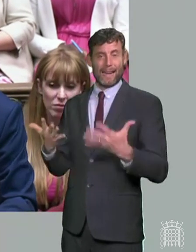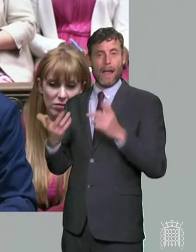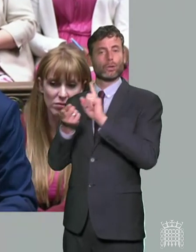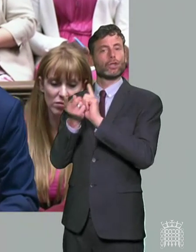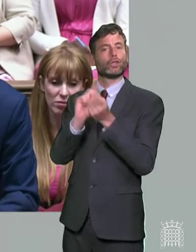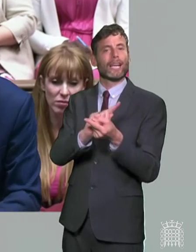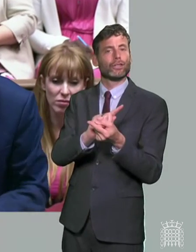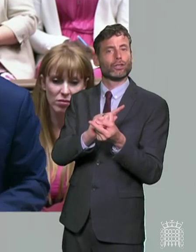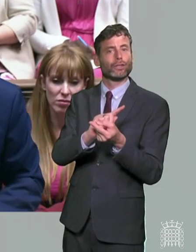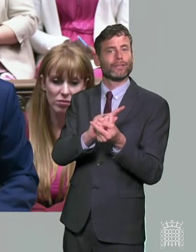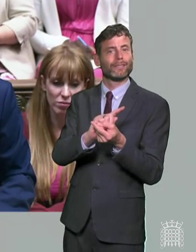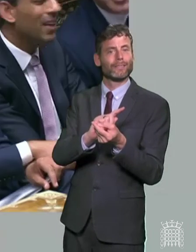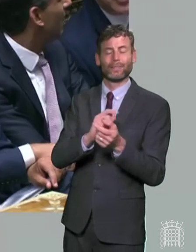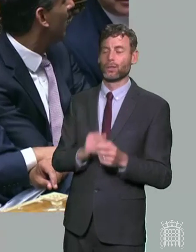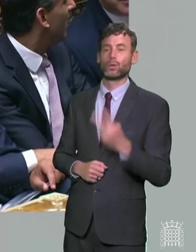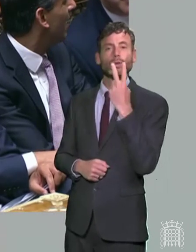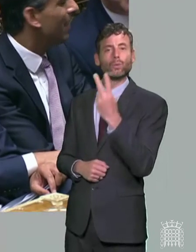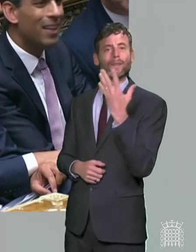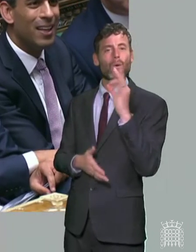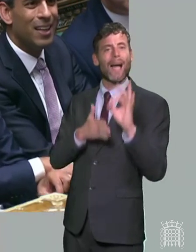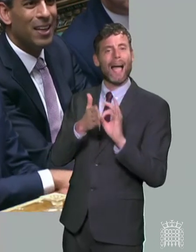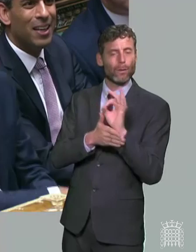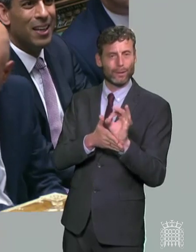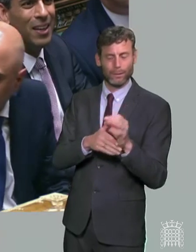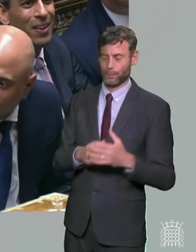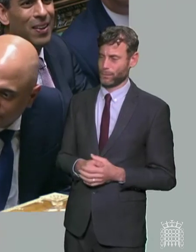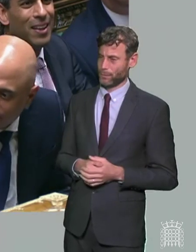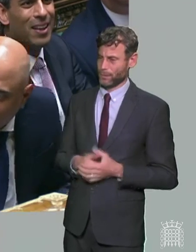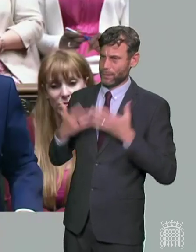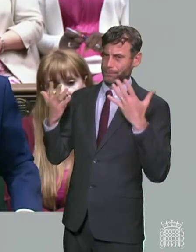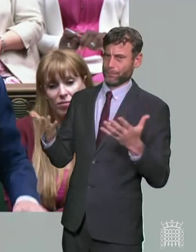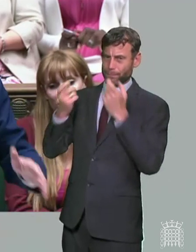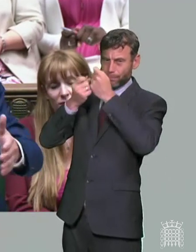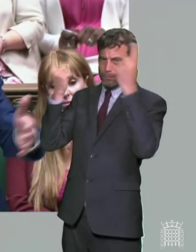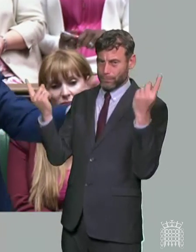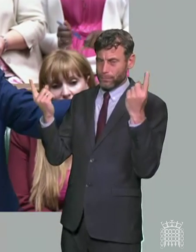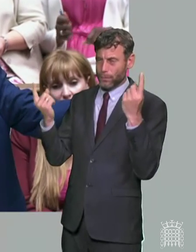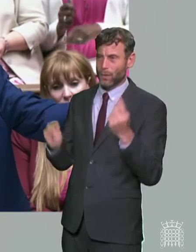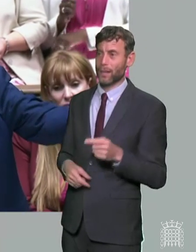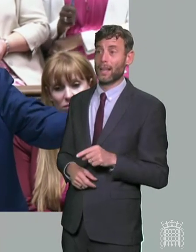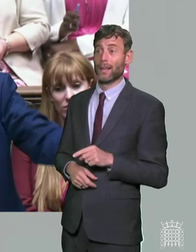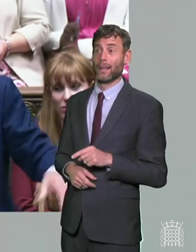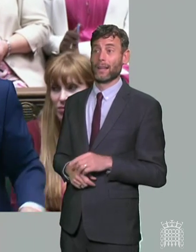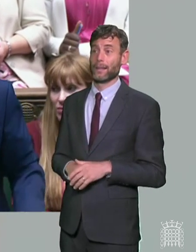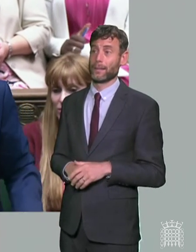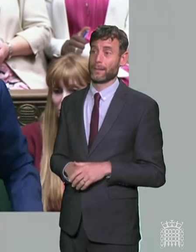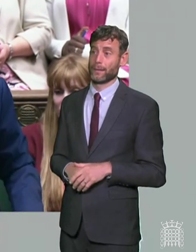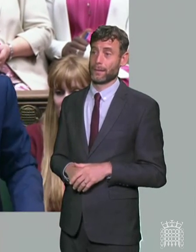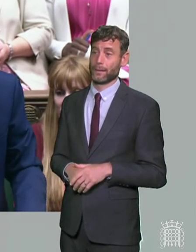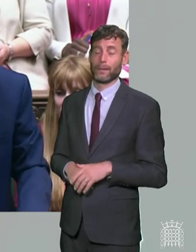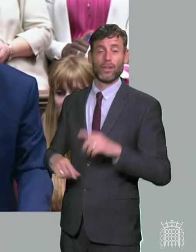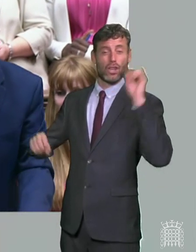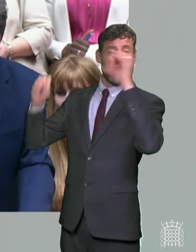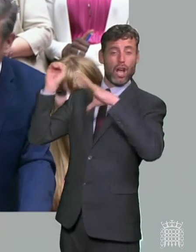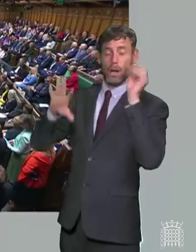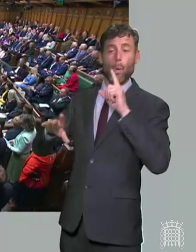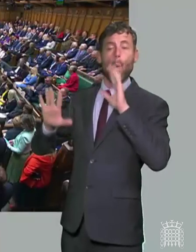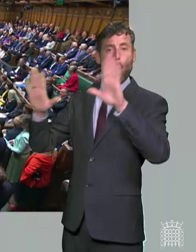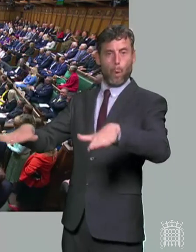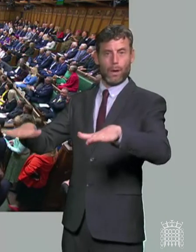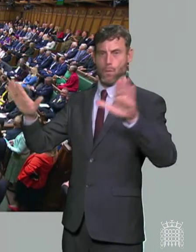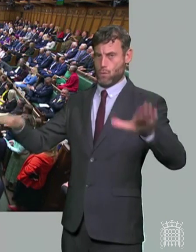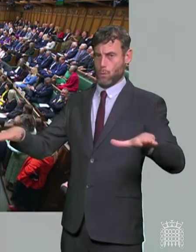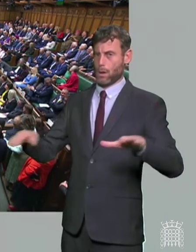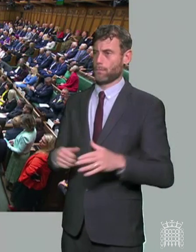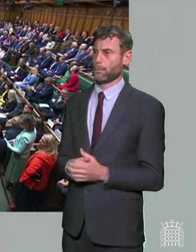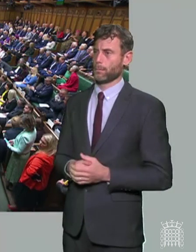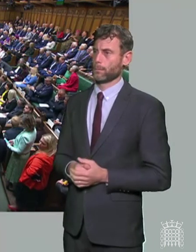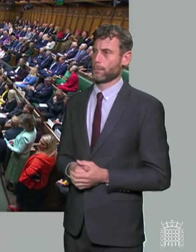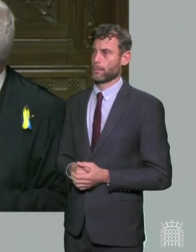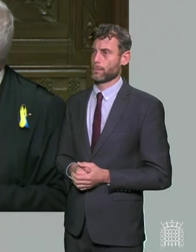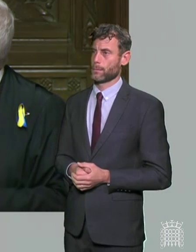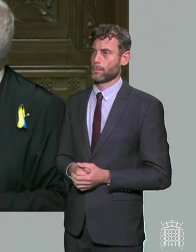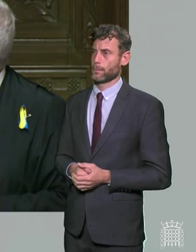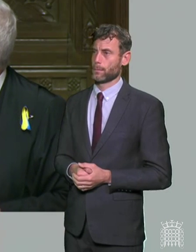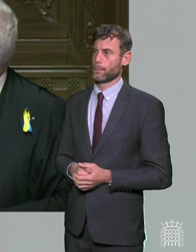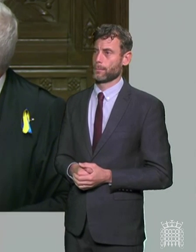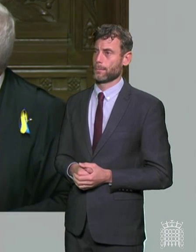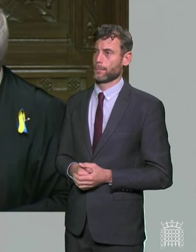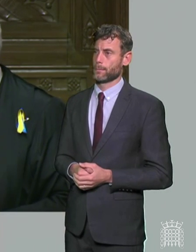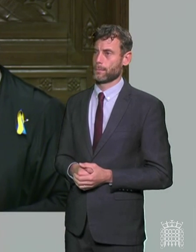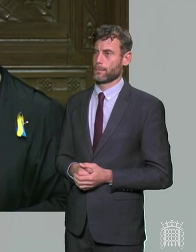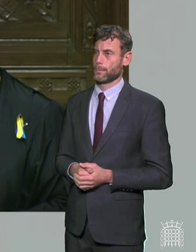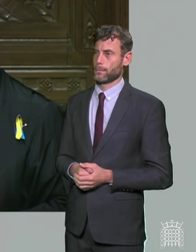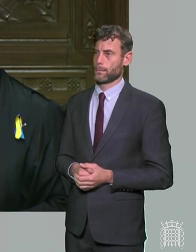Now, it is his policy. Well, it is health week and he is telling all of them—